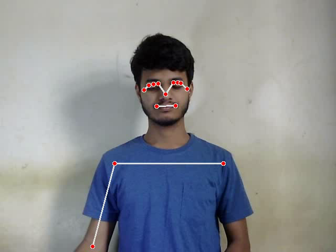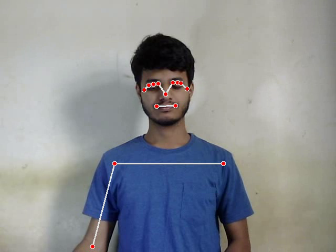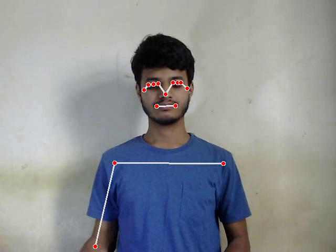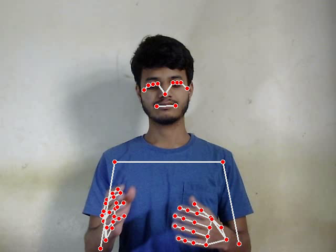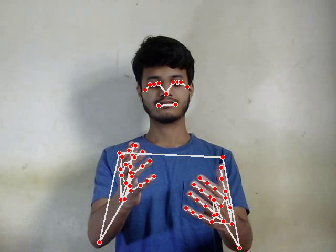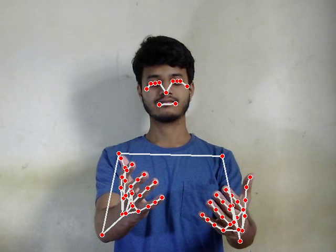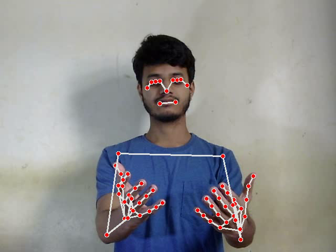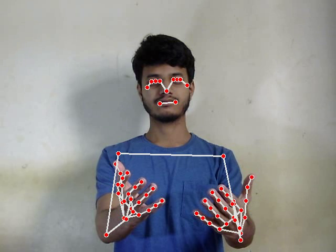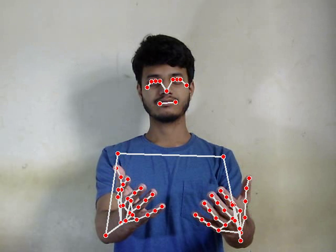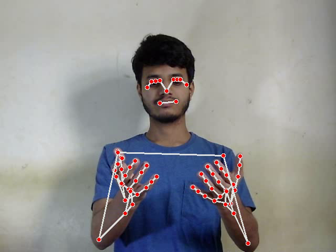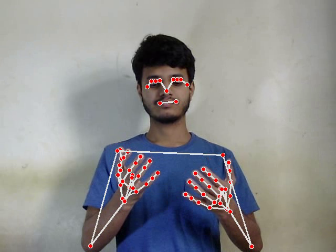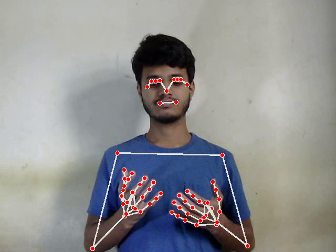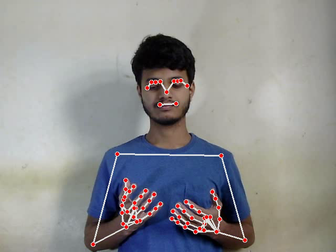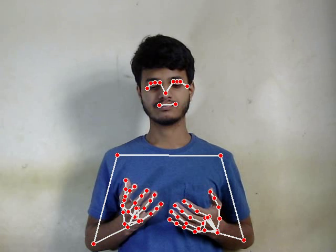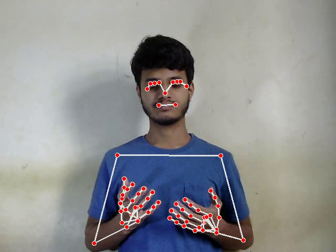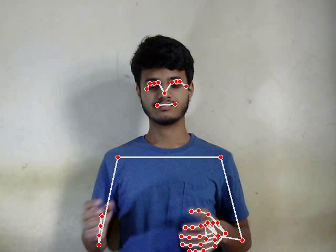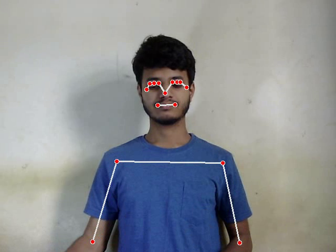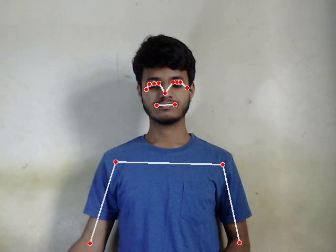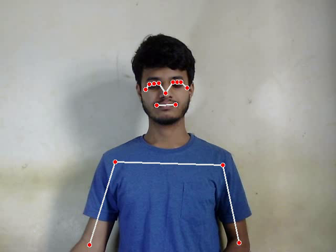want